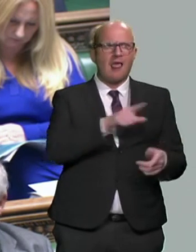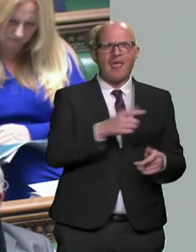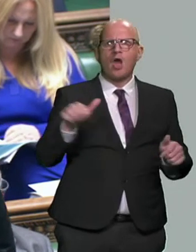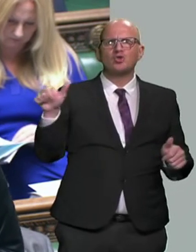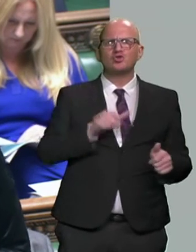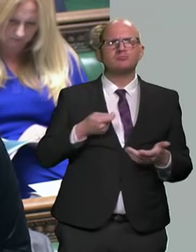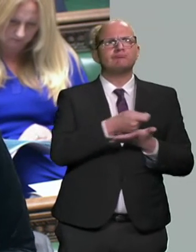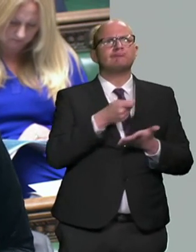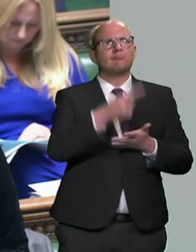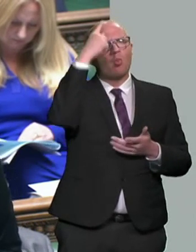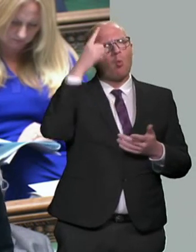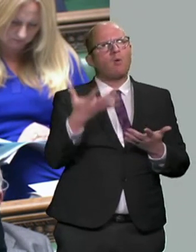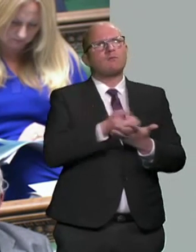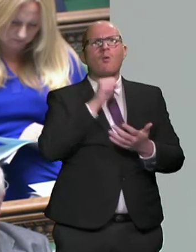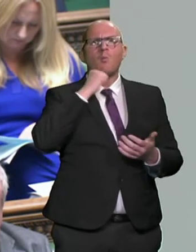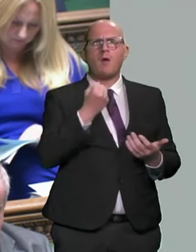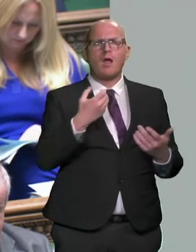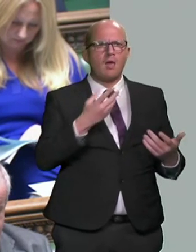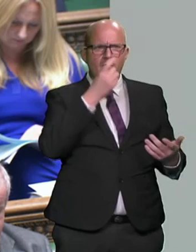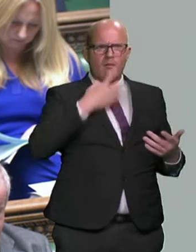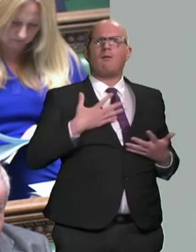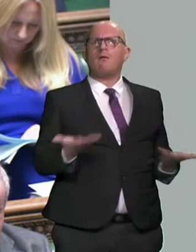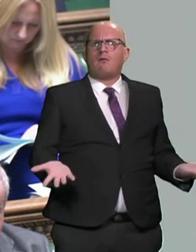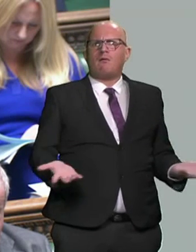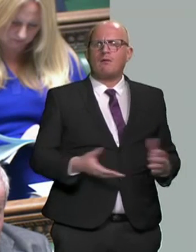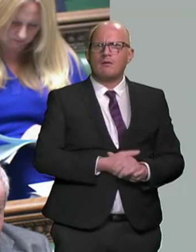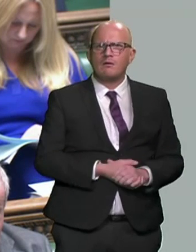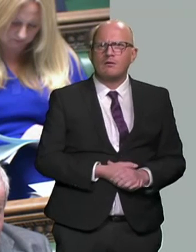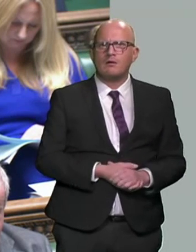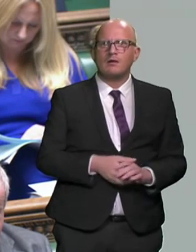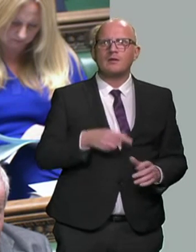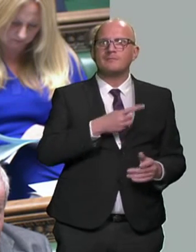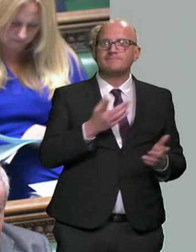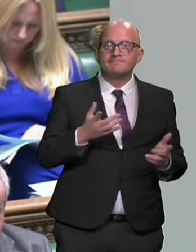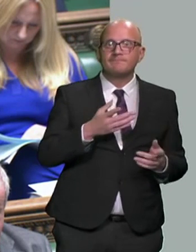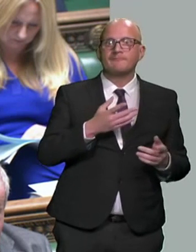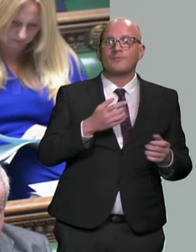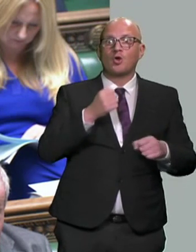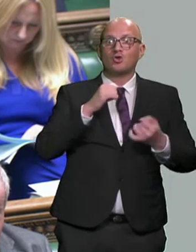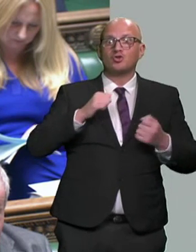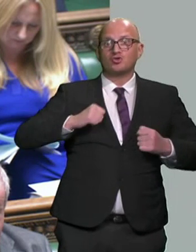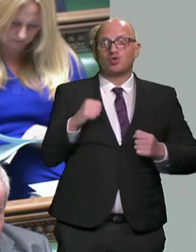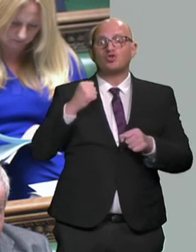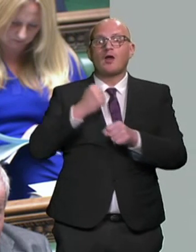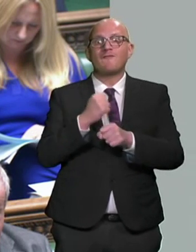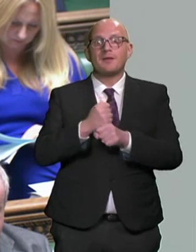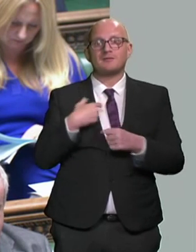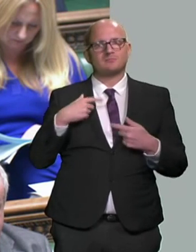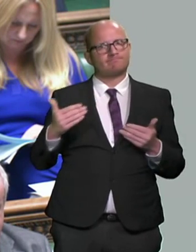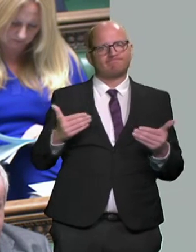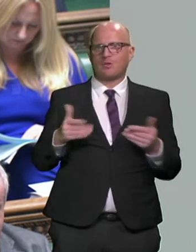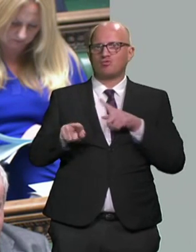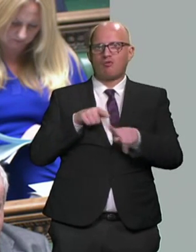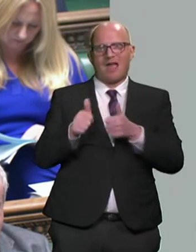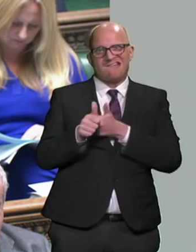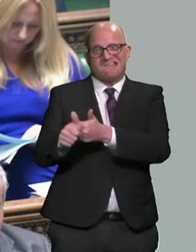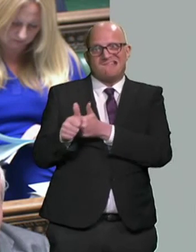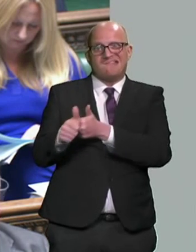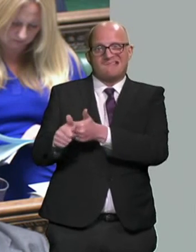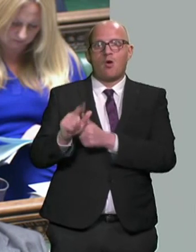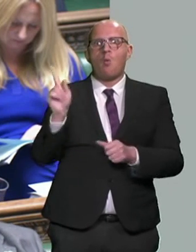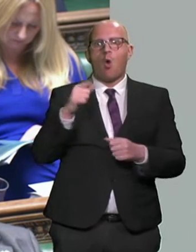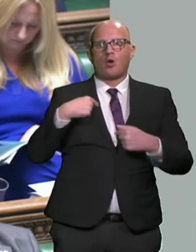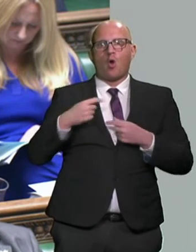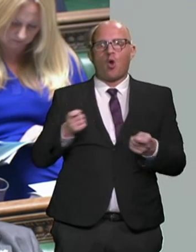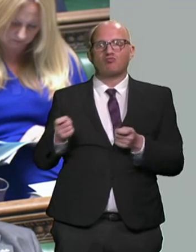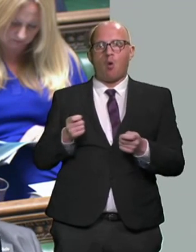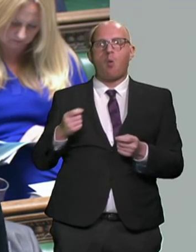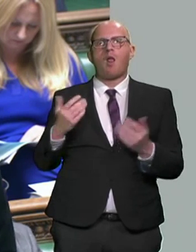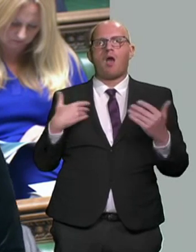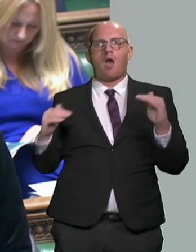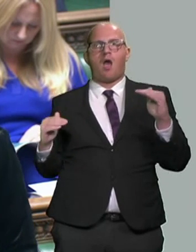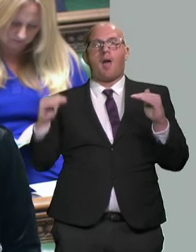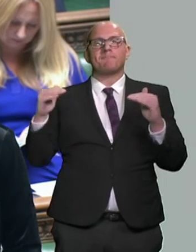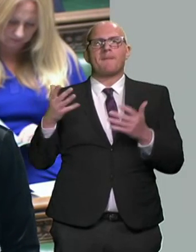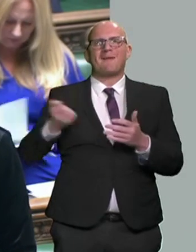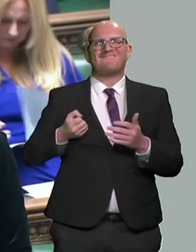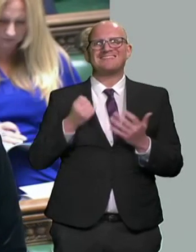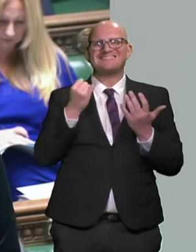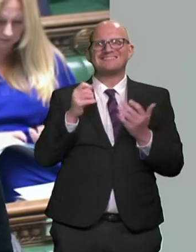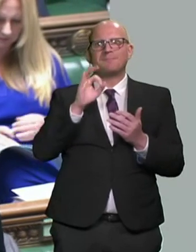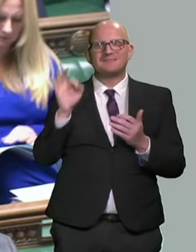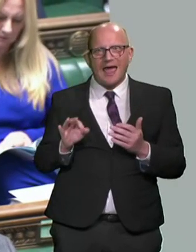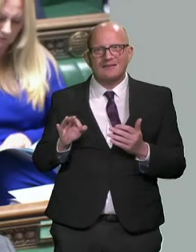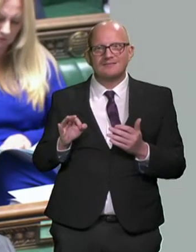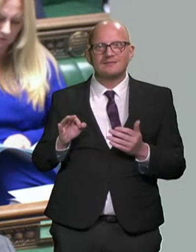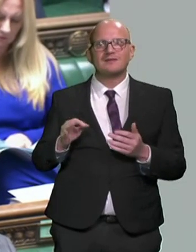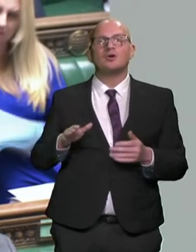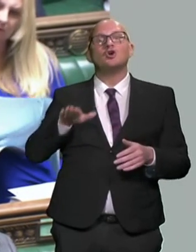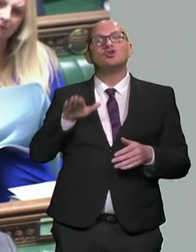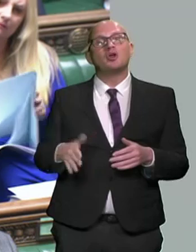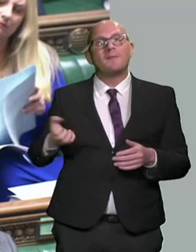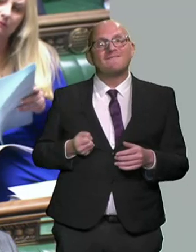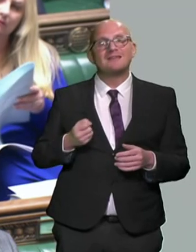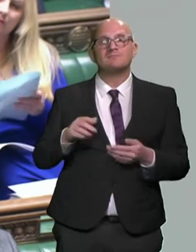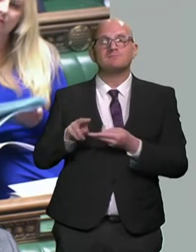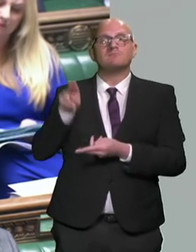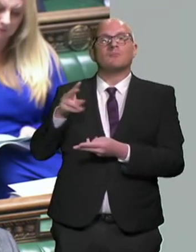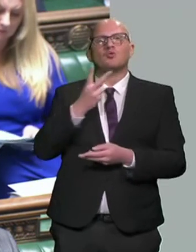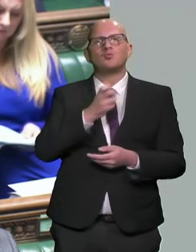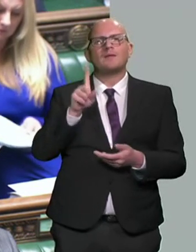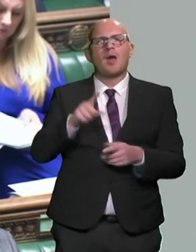The Scottish Government, by contrast, are doing what they can within their limited budget, to support people: uprating the eight Scottish social security benefits we control by 6% and increasing the Scottish child payment to £20 a week—a lifeline to families.